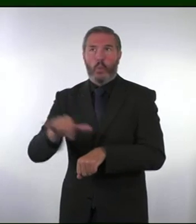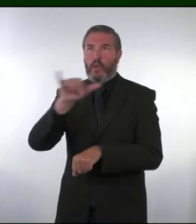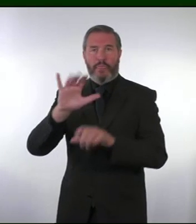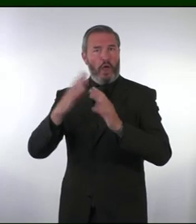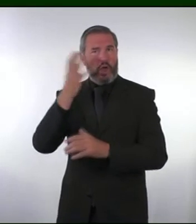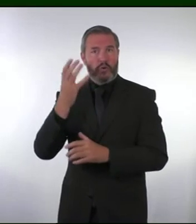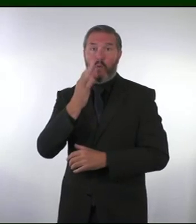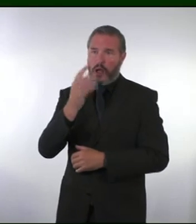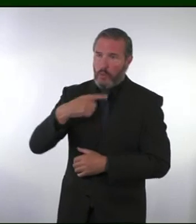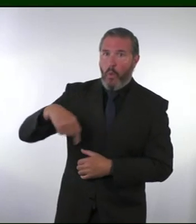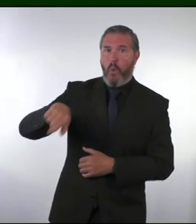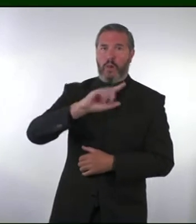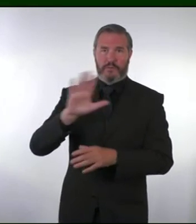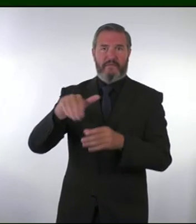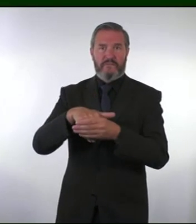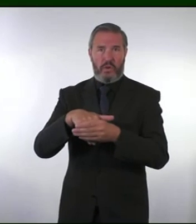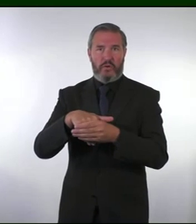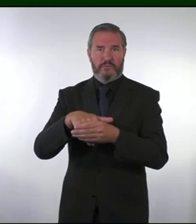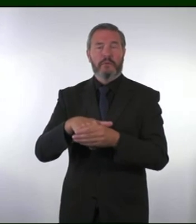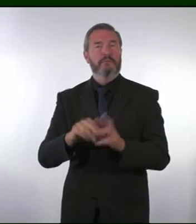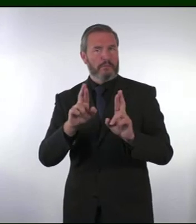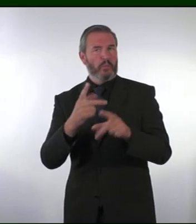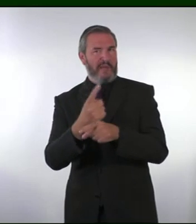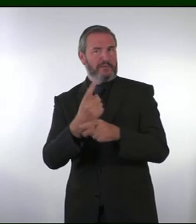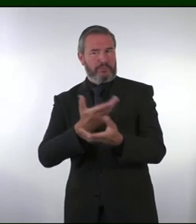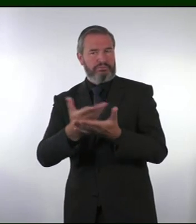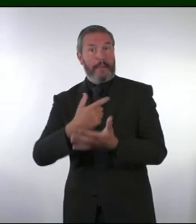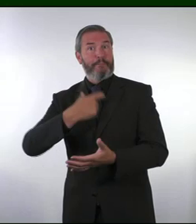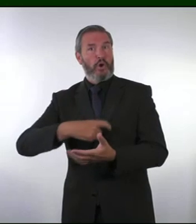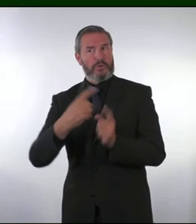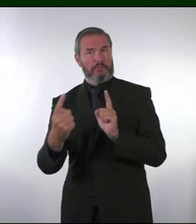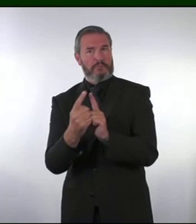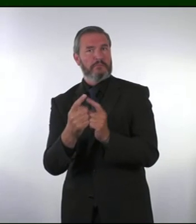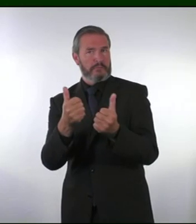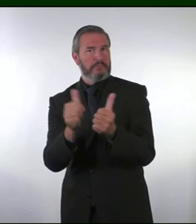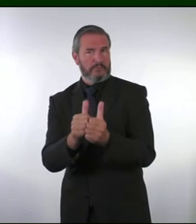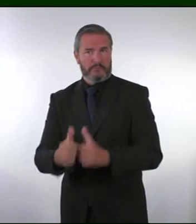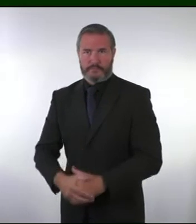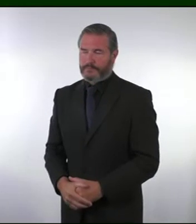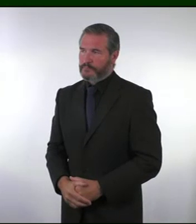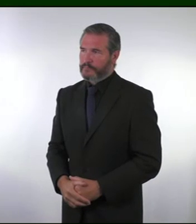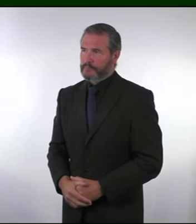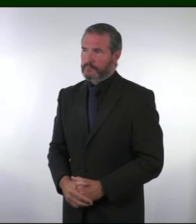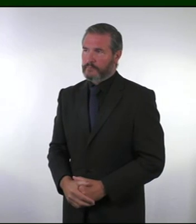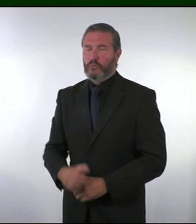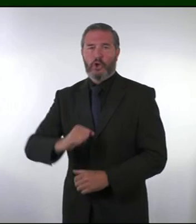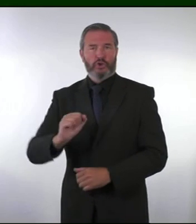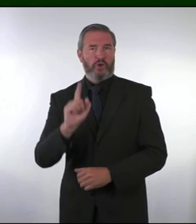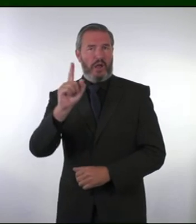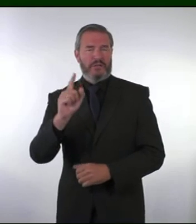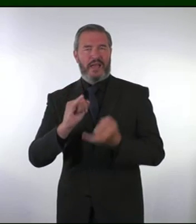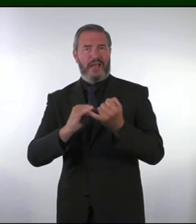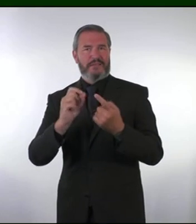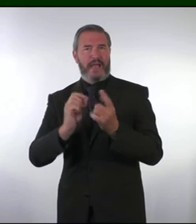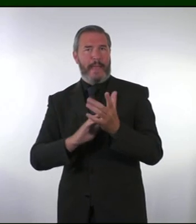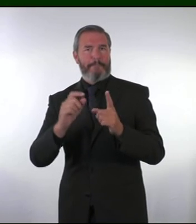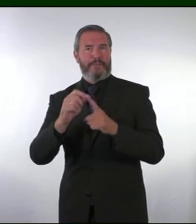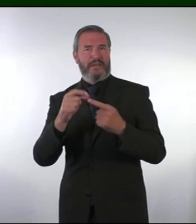We ask all states to do the same. I look forward to discussing that in person with her.